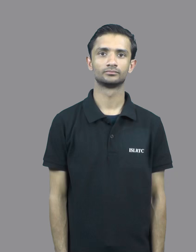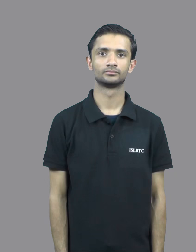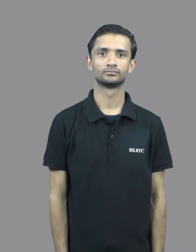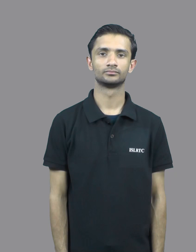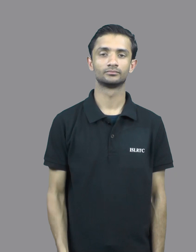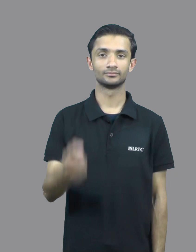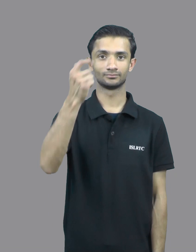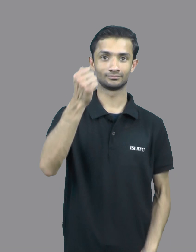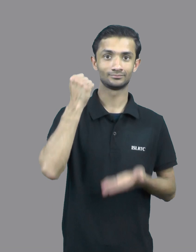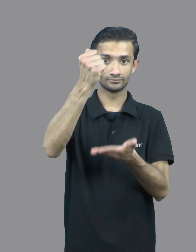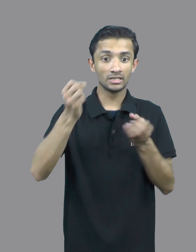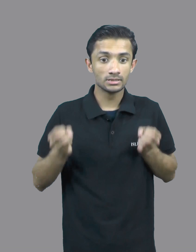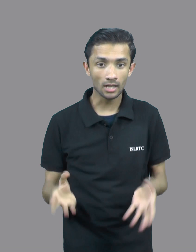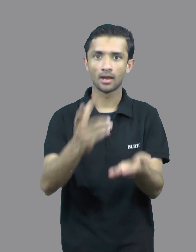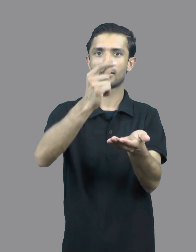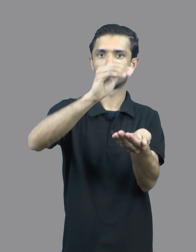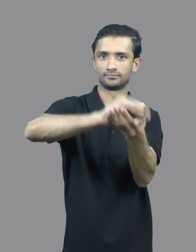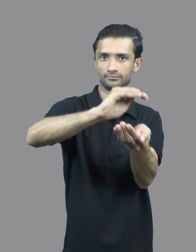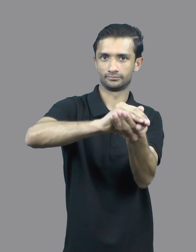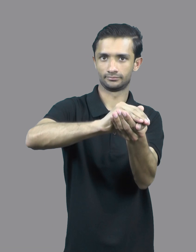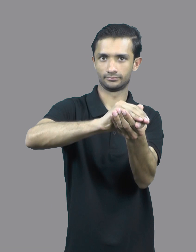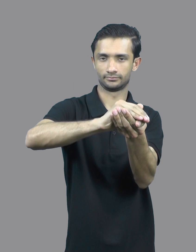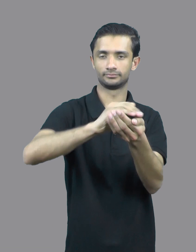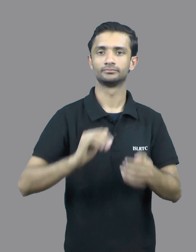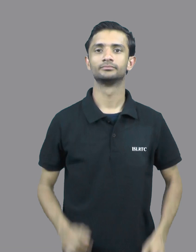Capital (Finance)